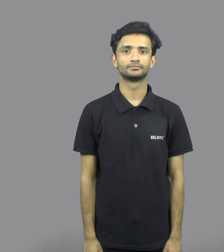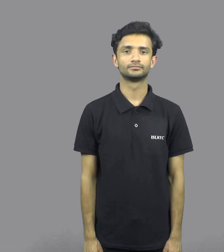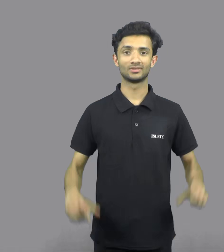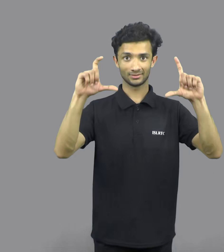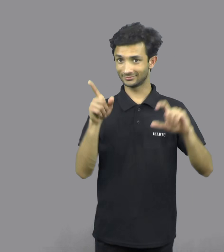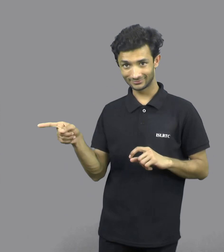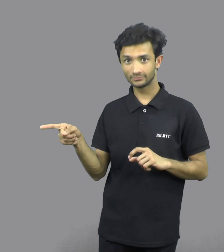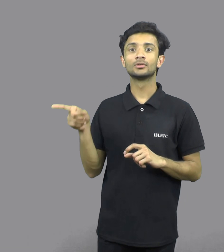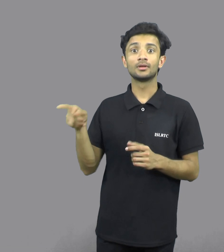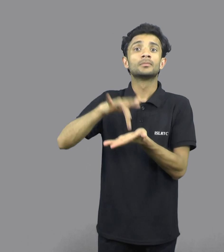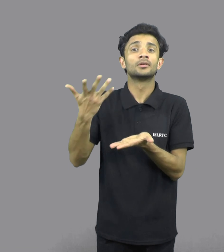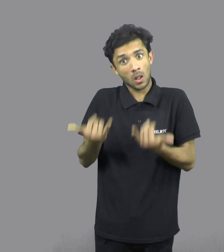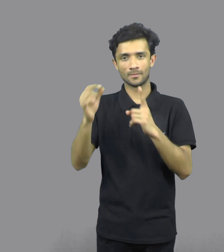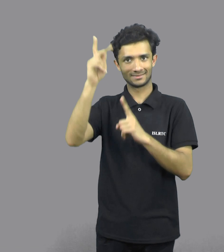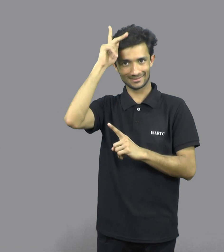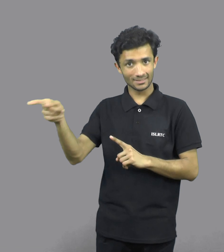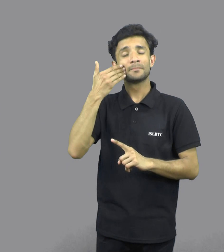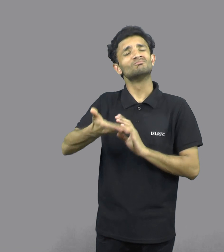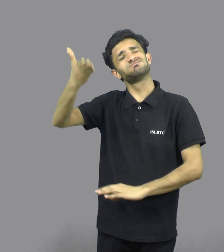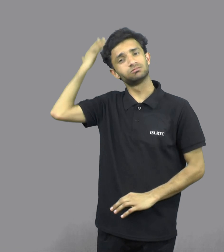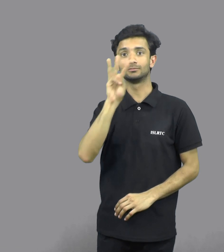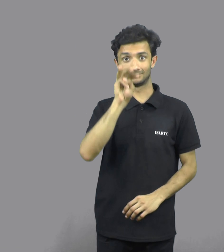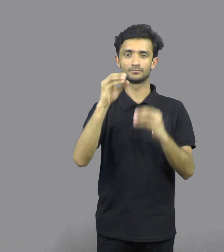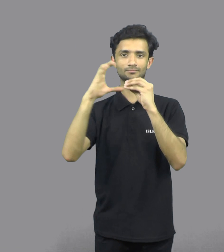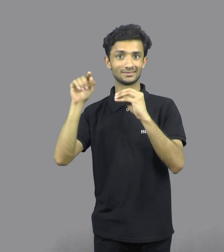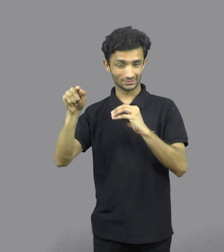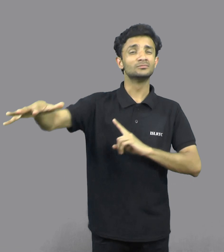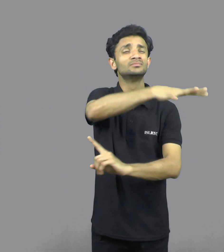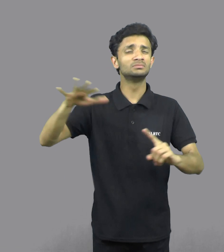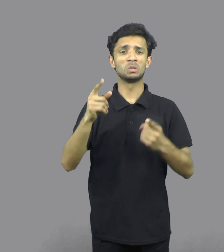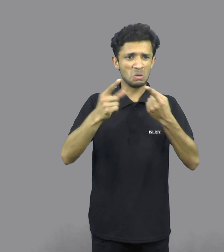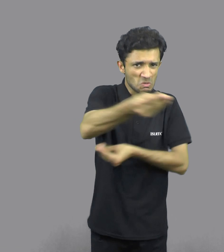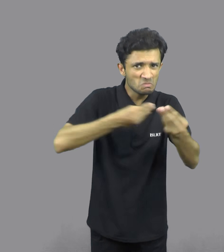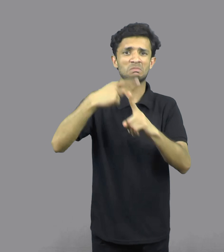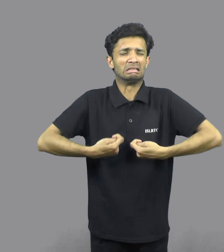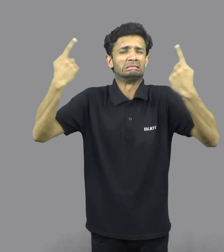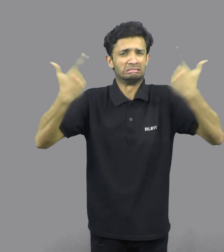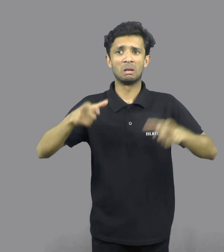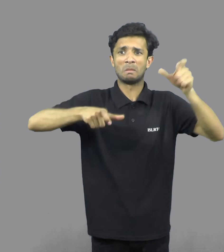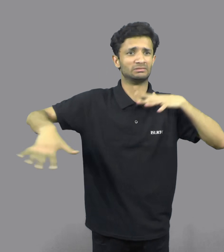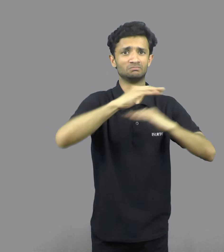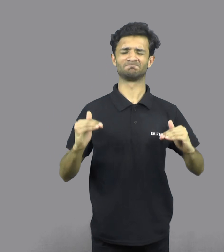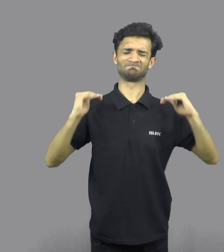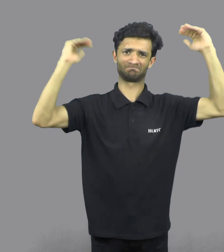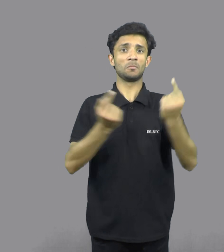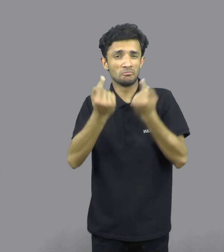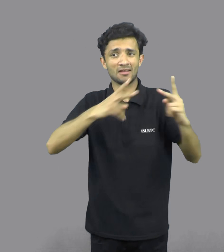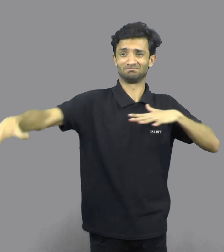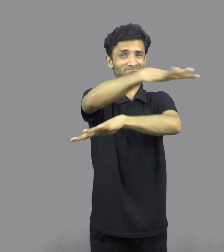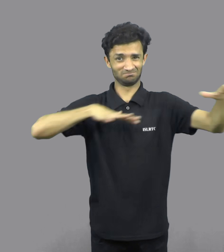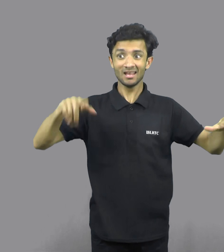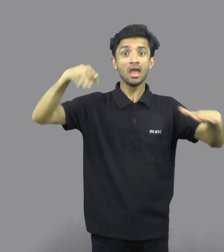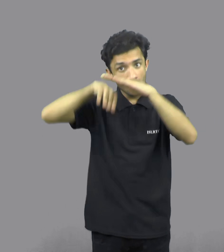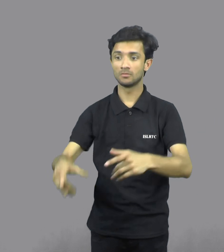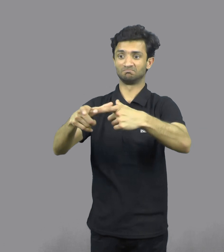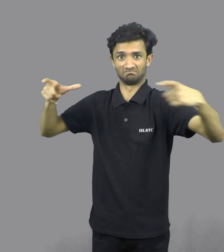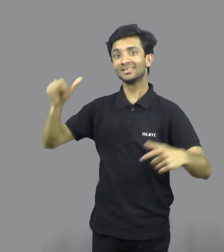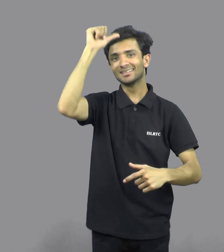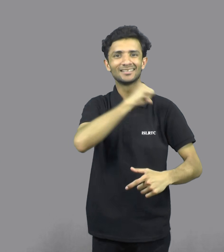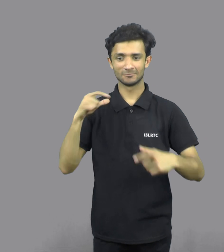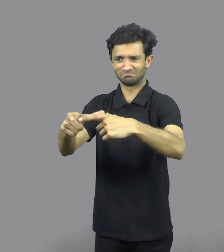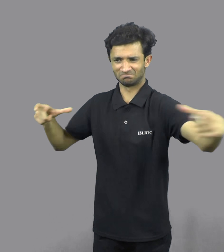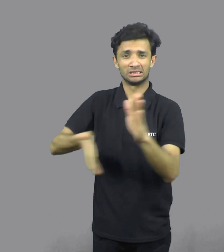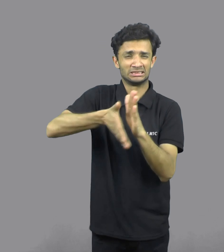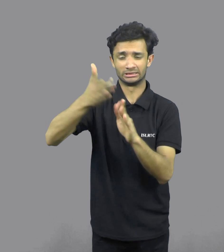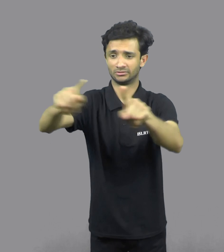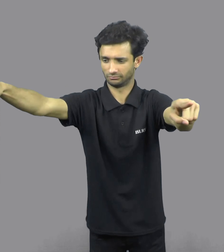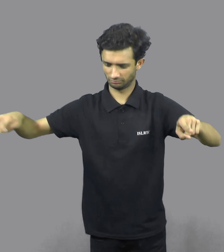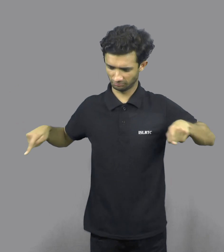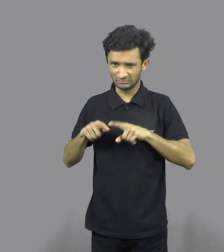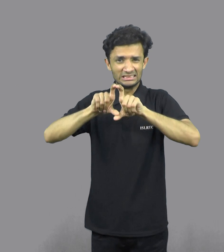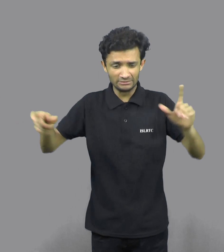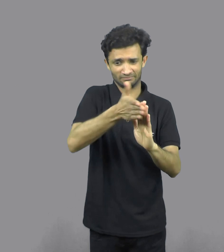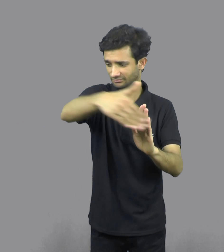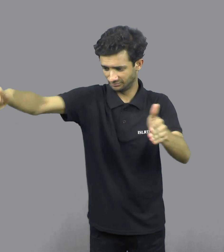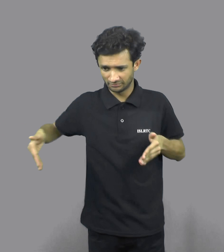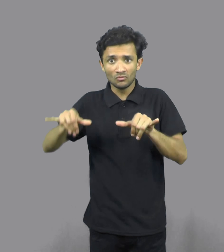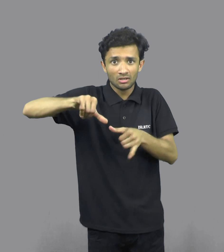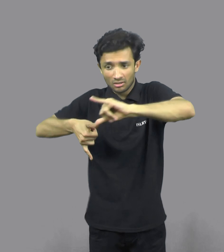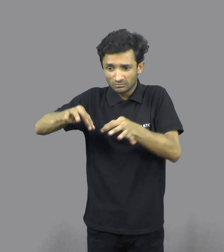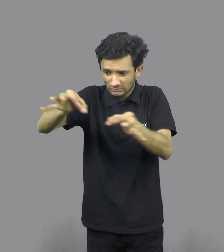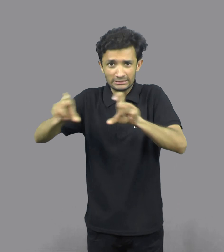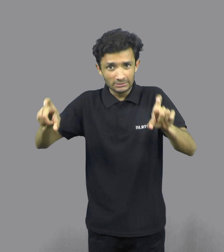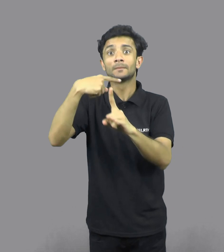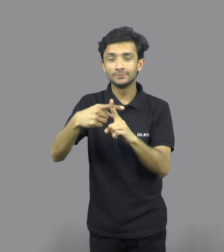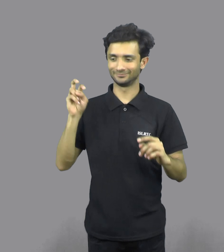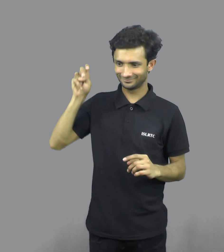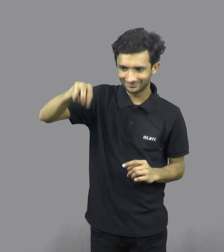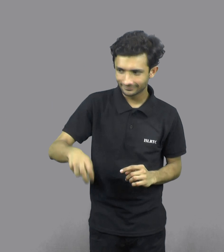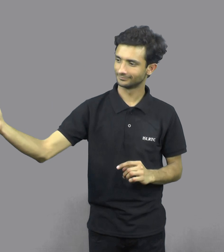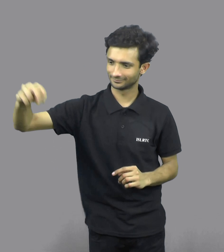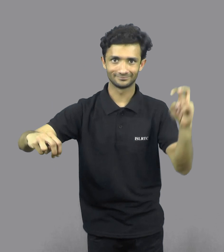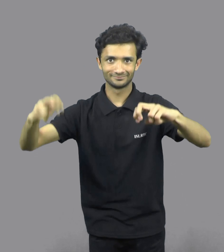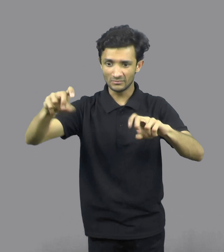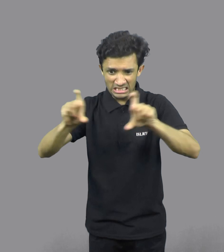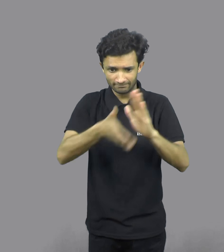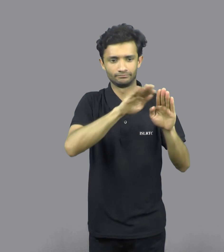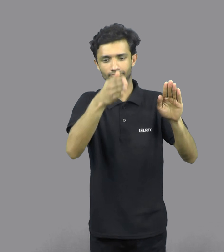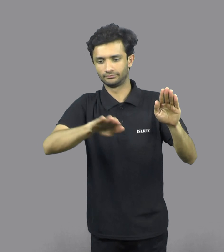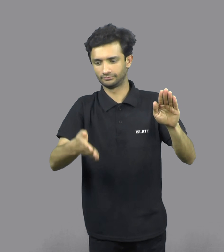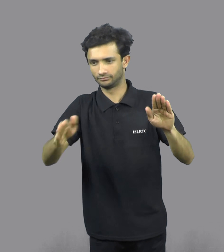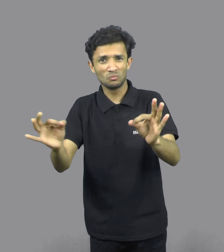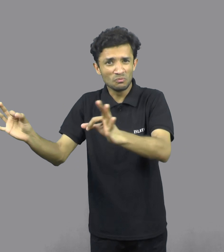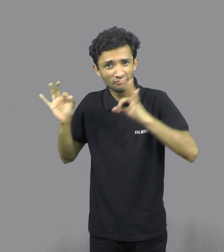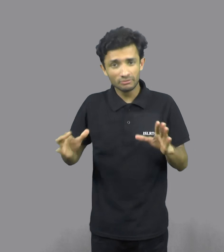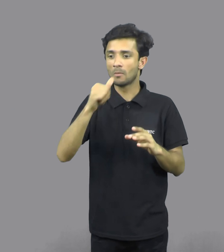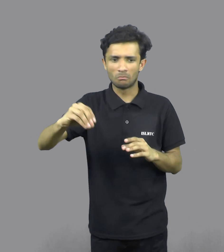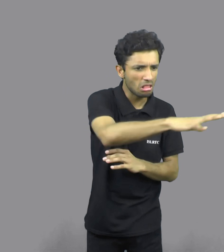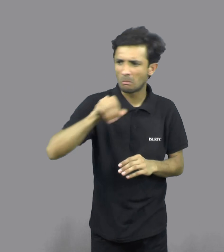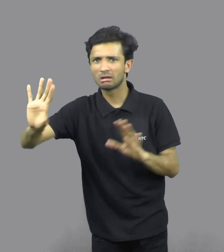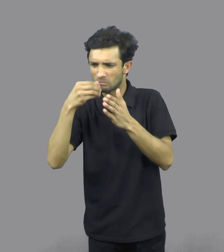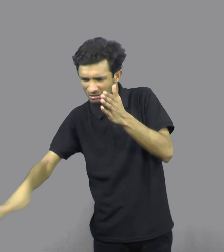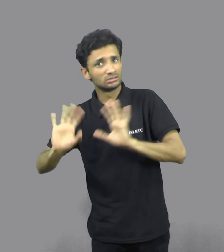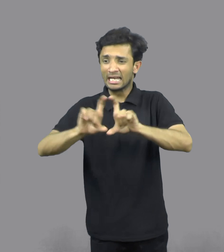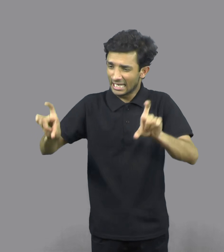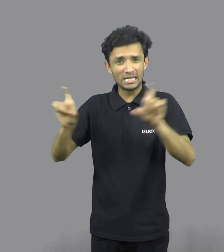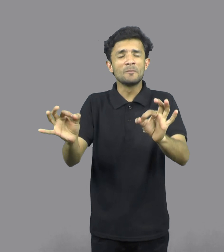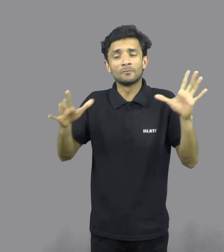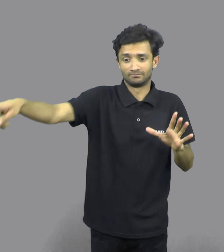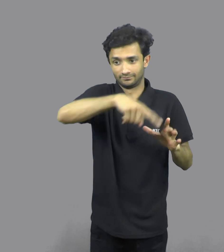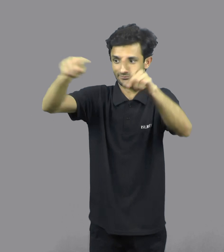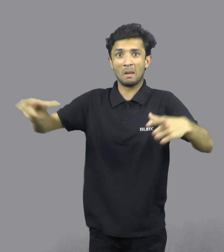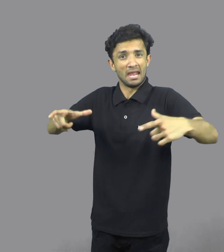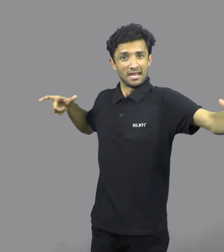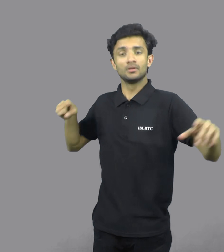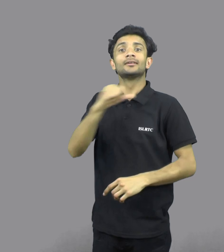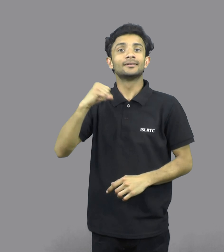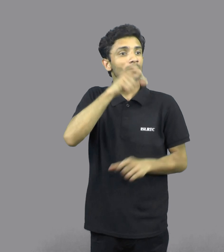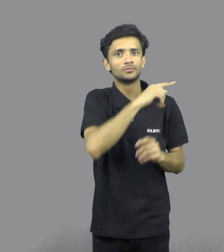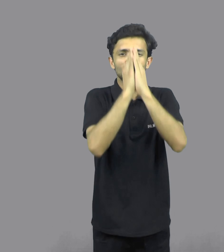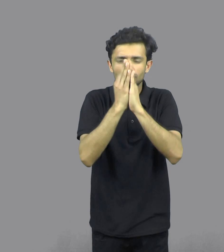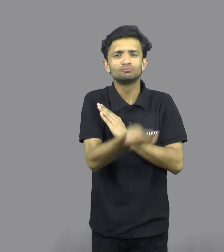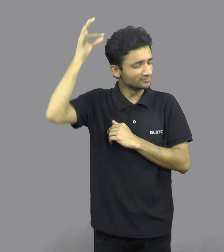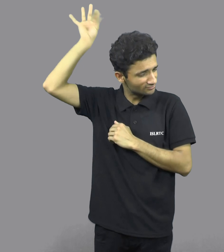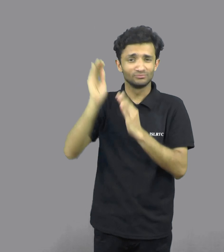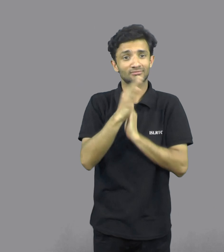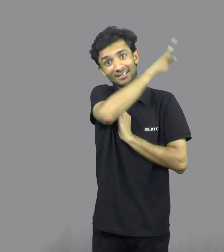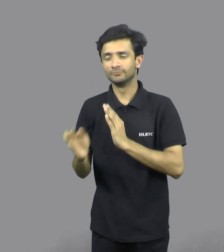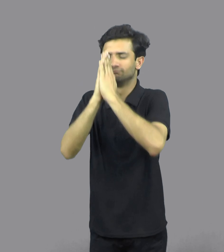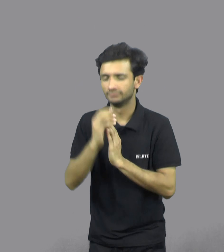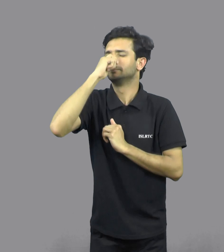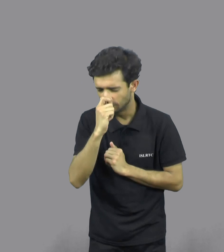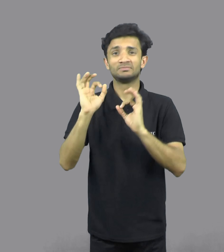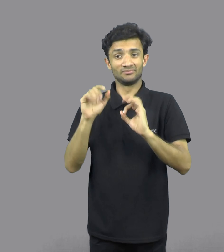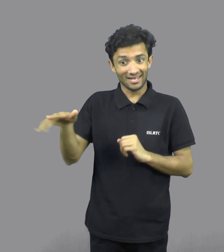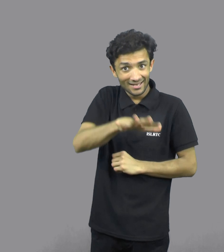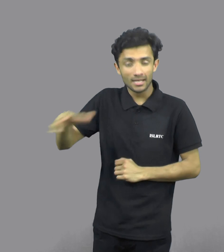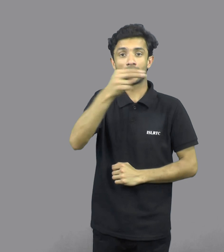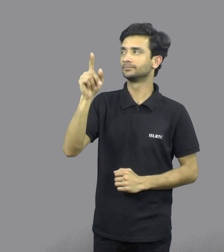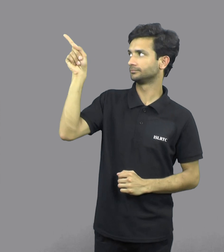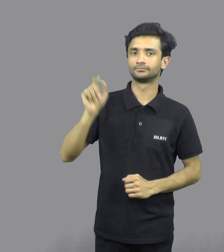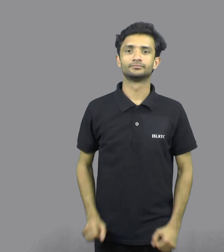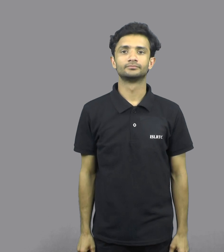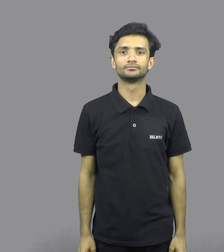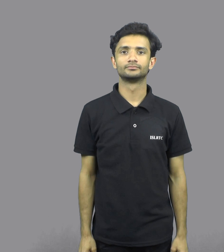The Great Bath